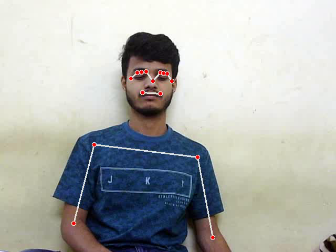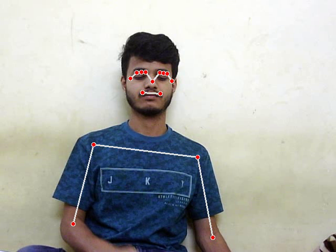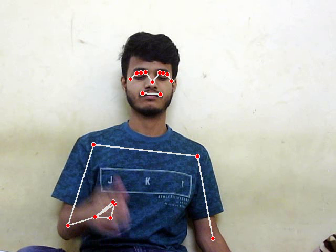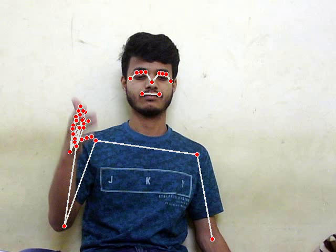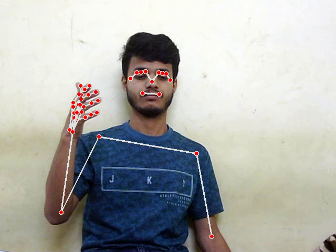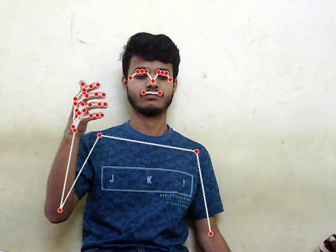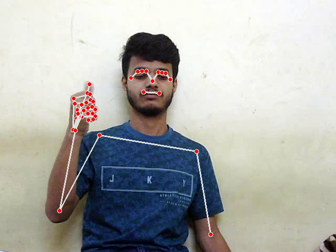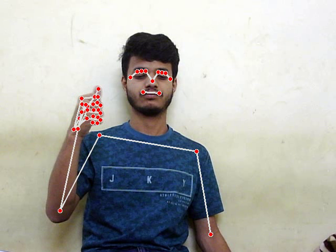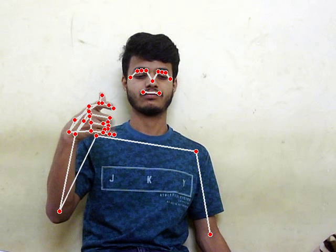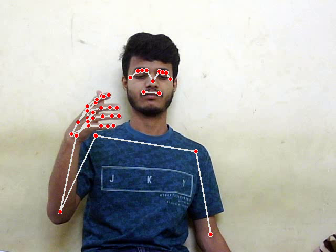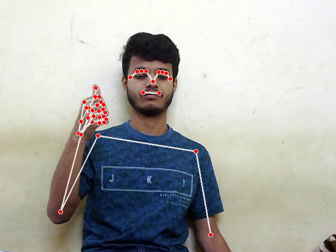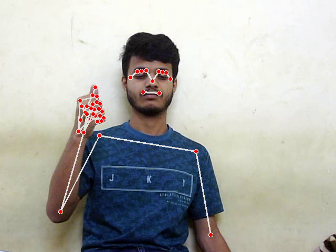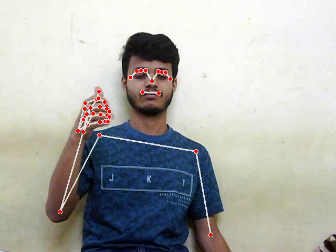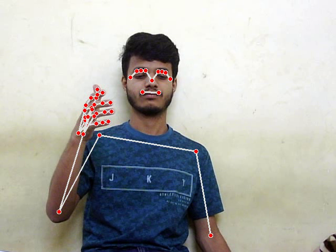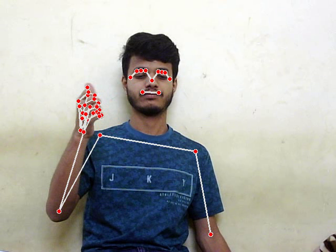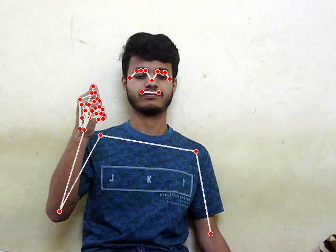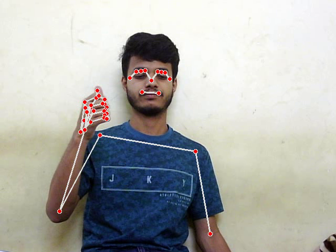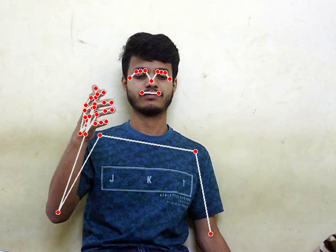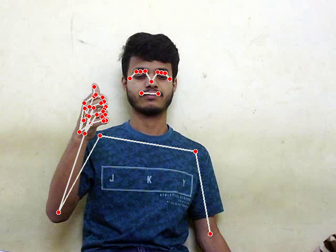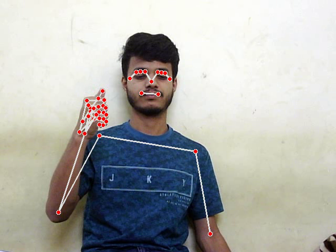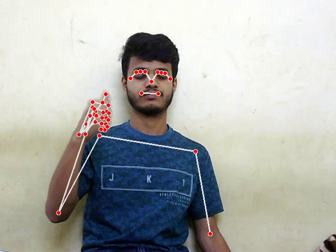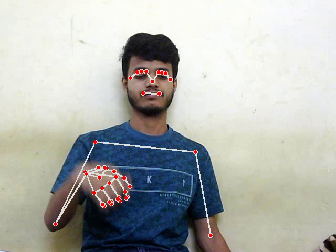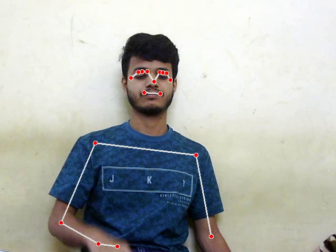milk